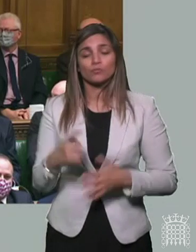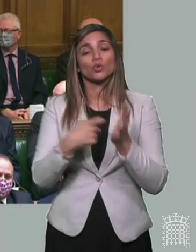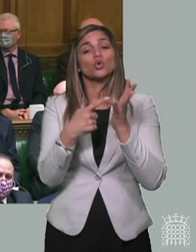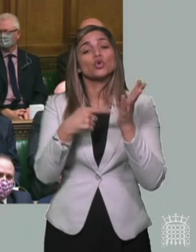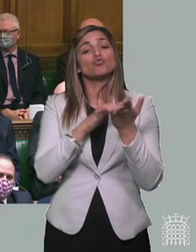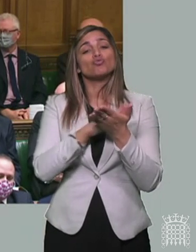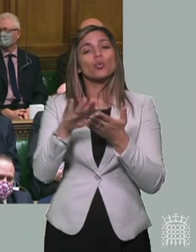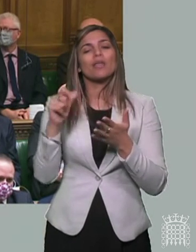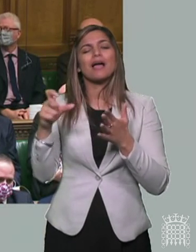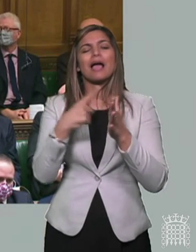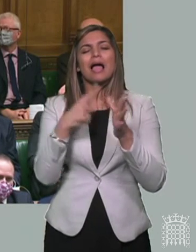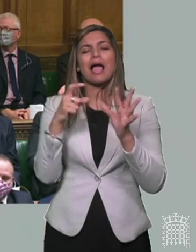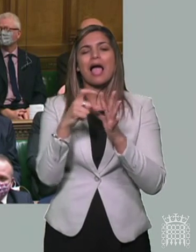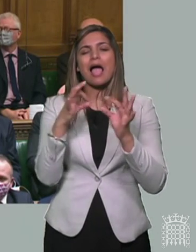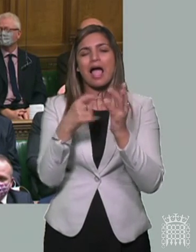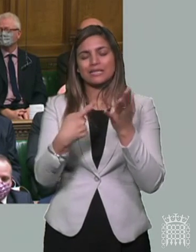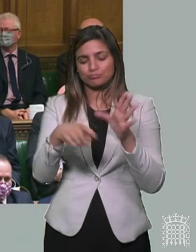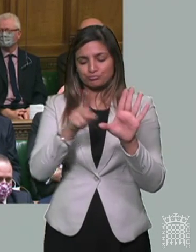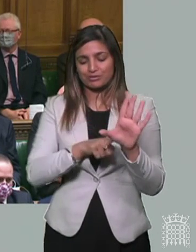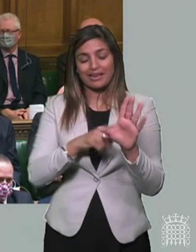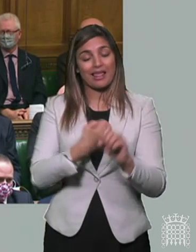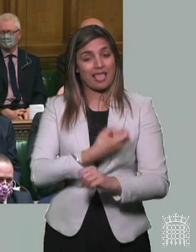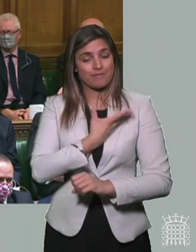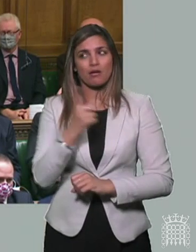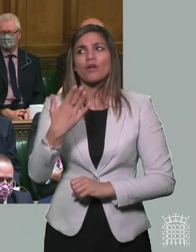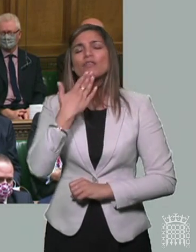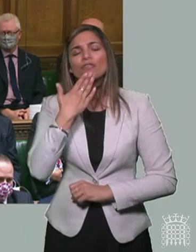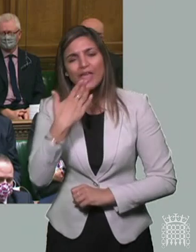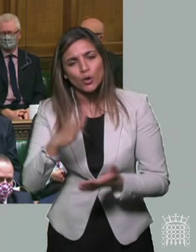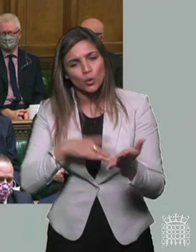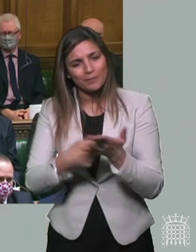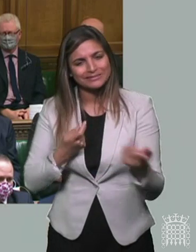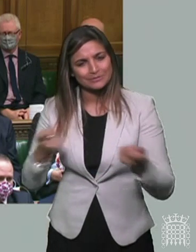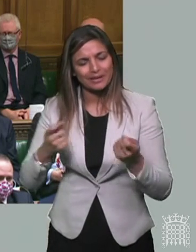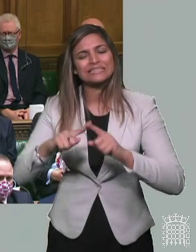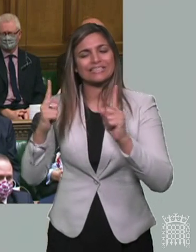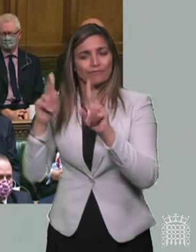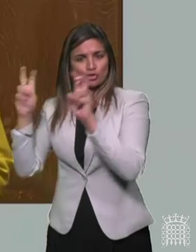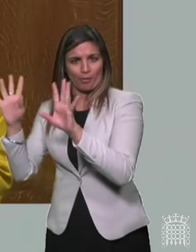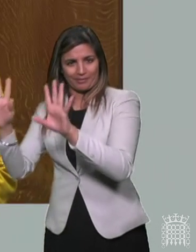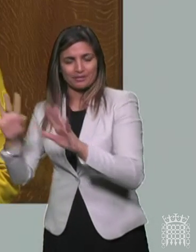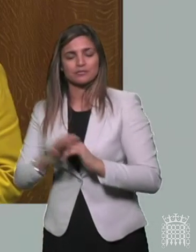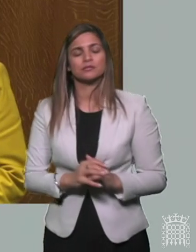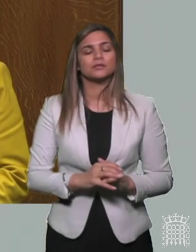This is a different topic to that raised by my right honourable and learned Friend, the Leader of the Opposition, but it is related.